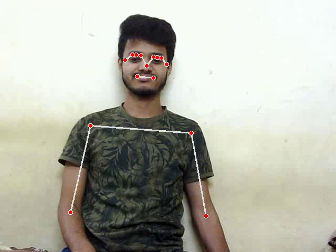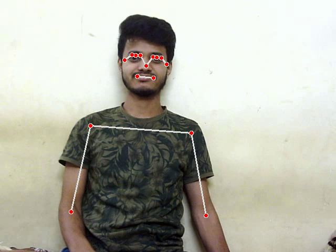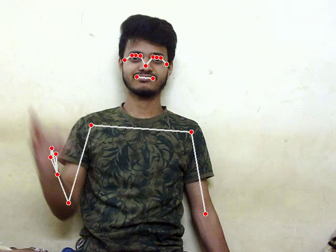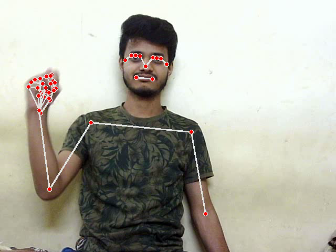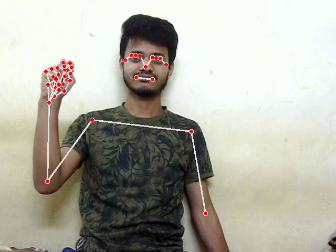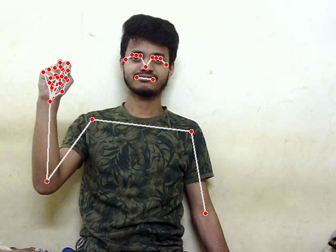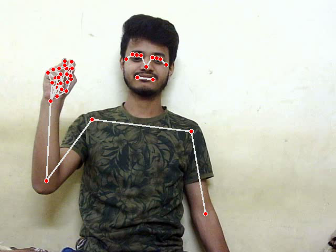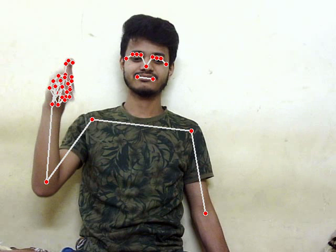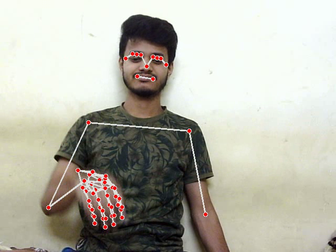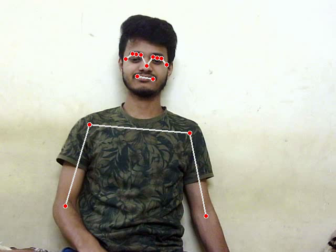bathroom